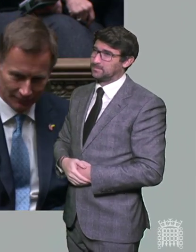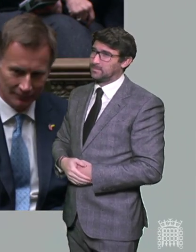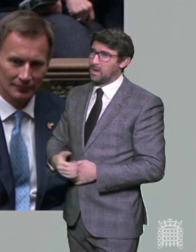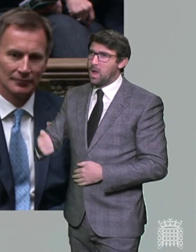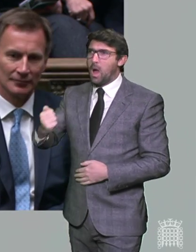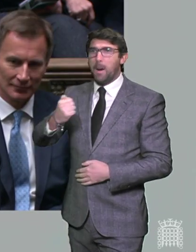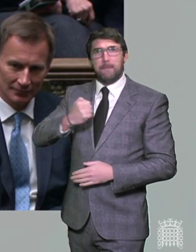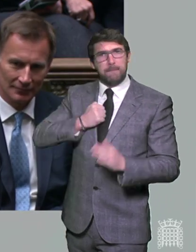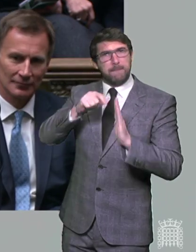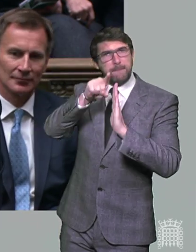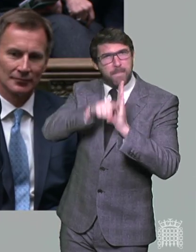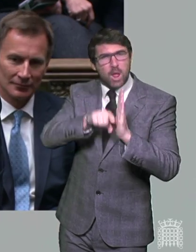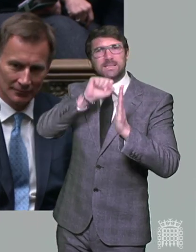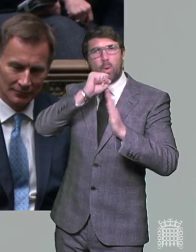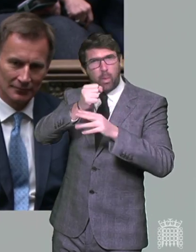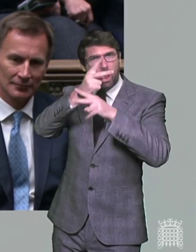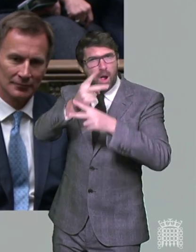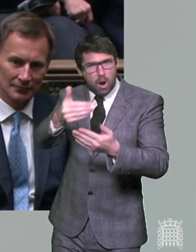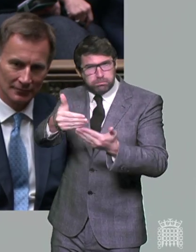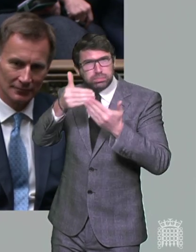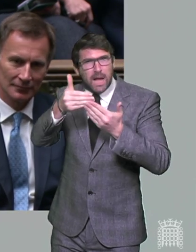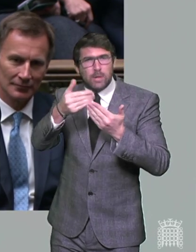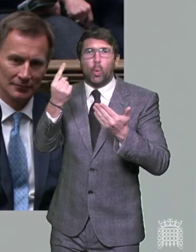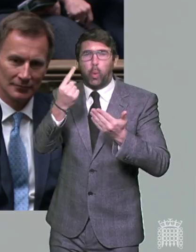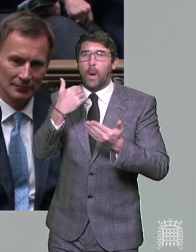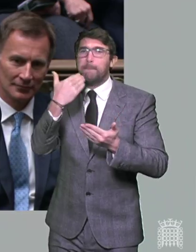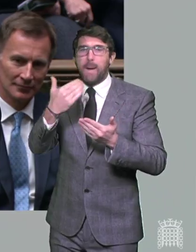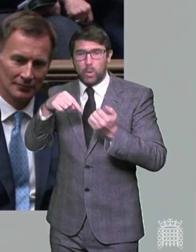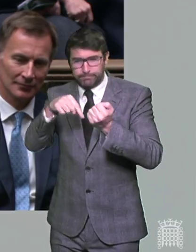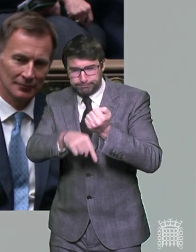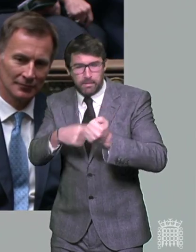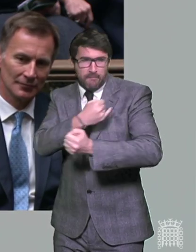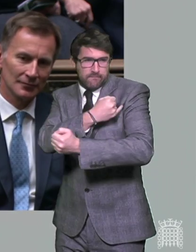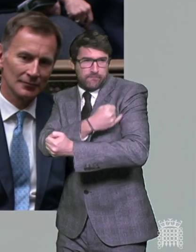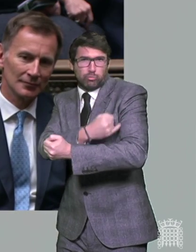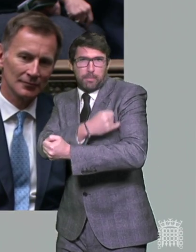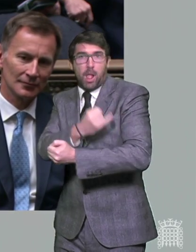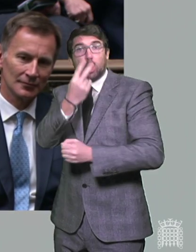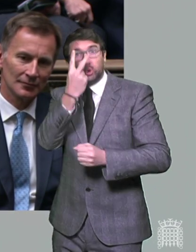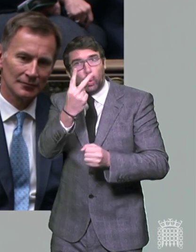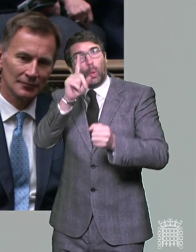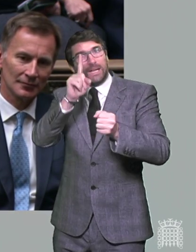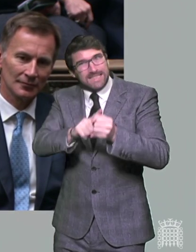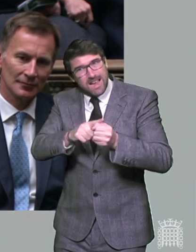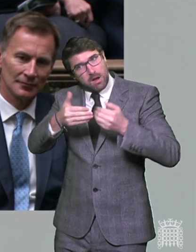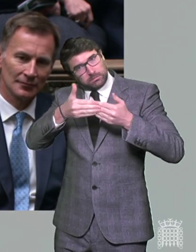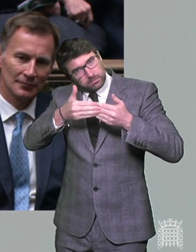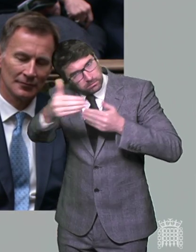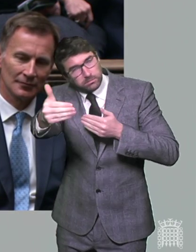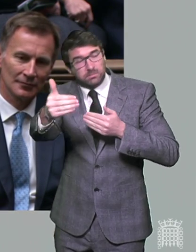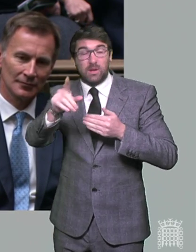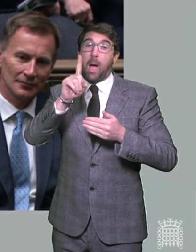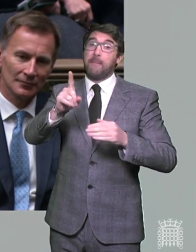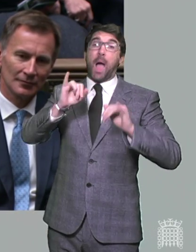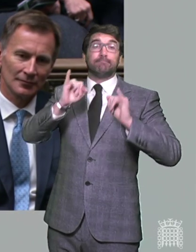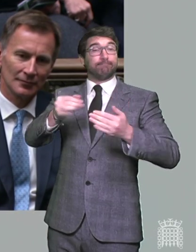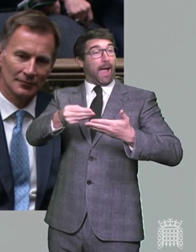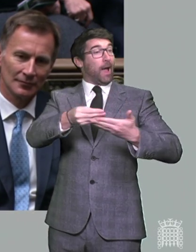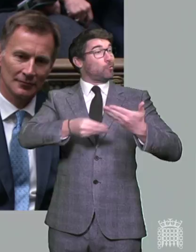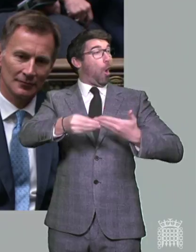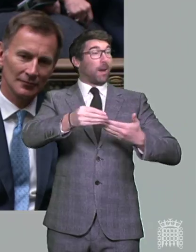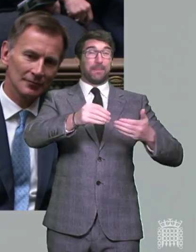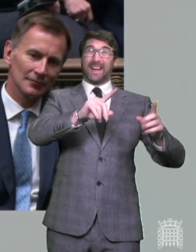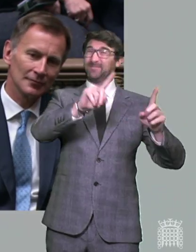I had to take the decision, because of the economic situation, to adjust our policies.